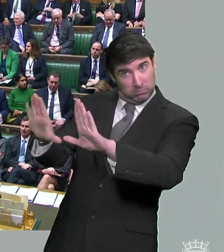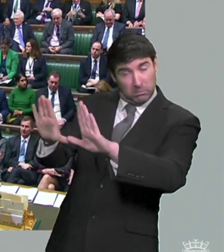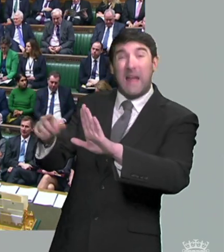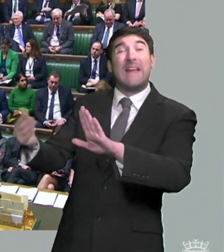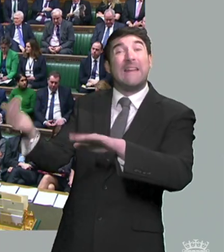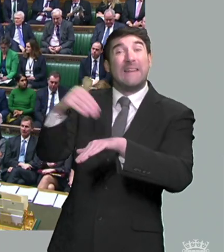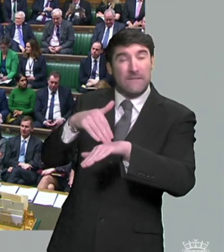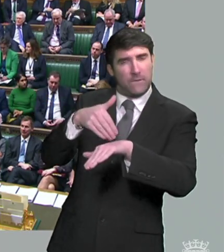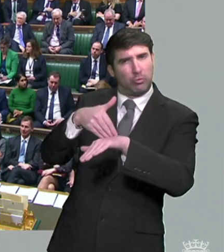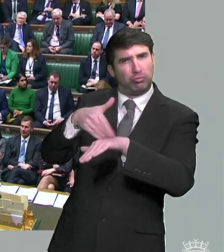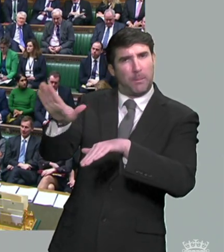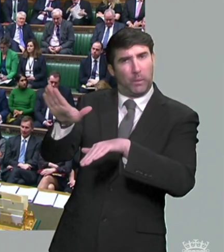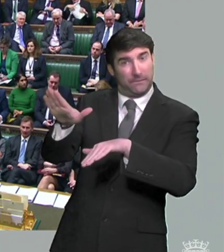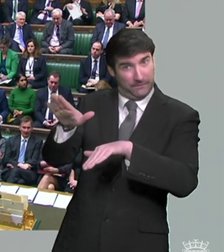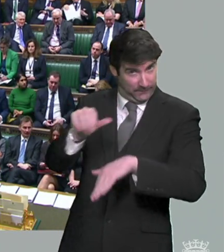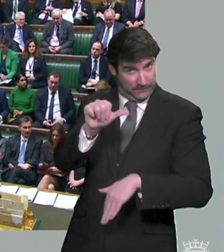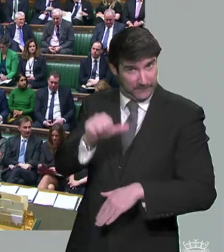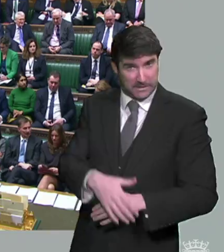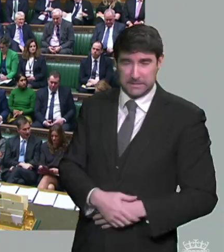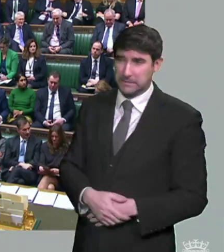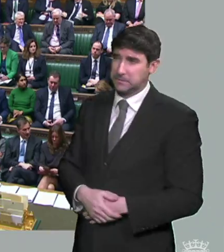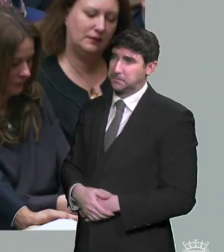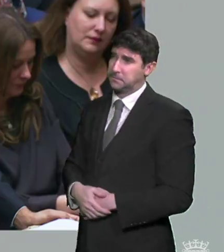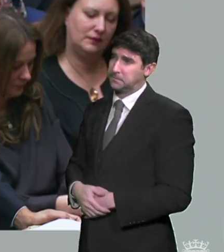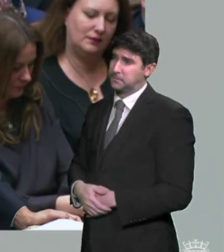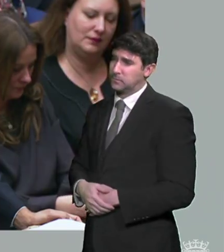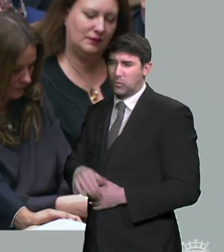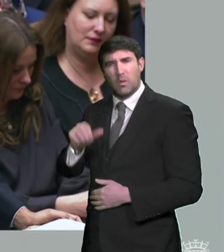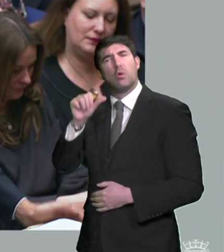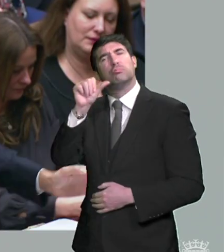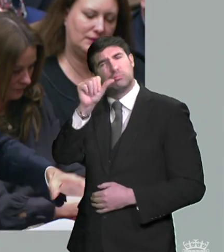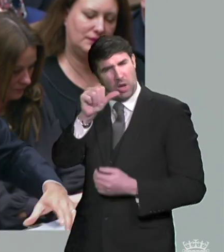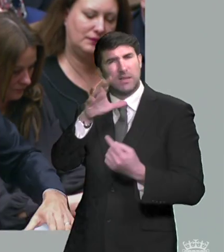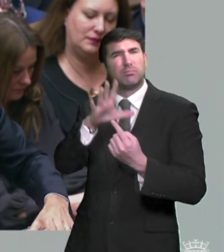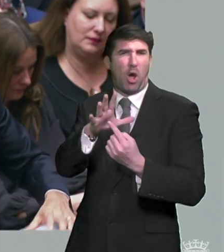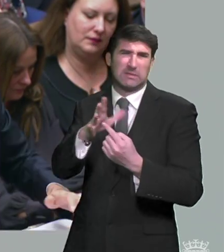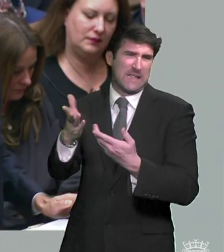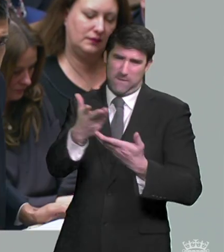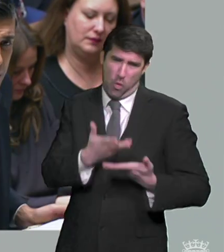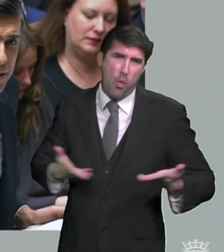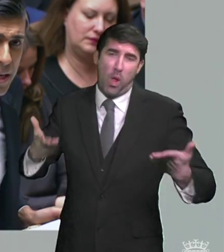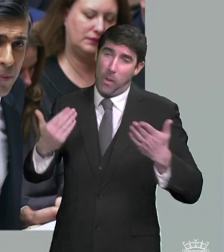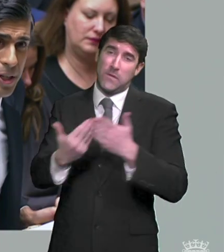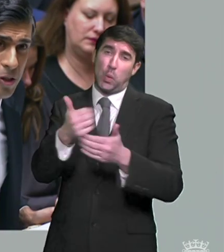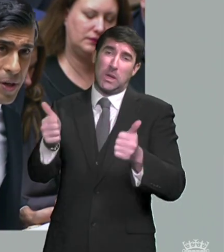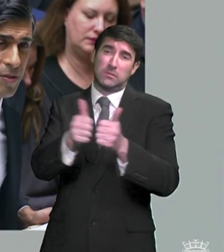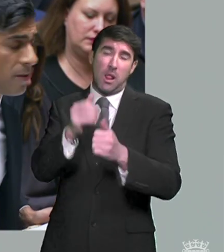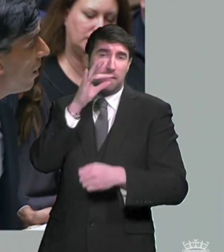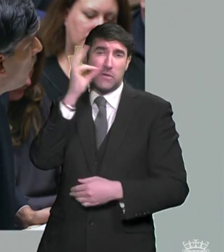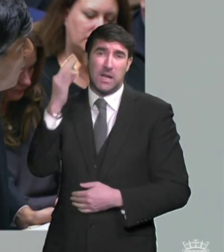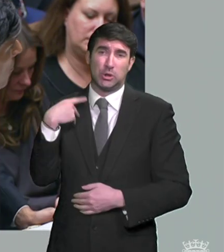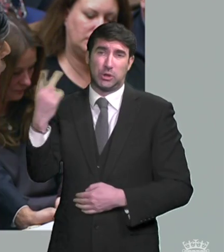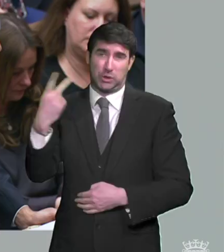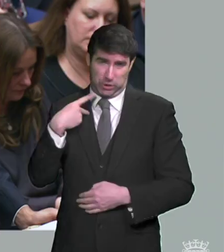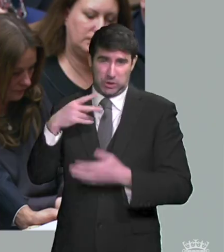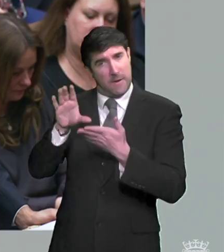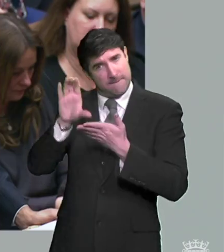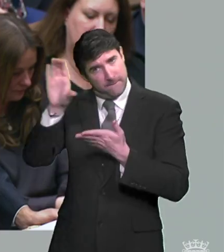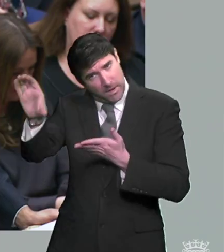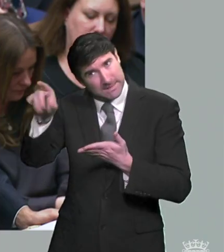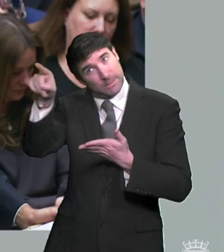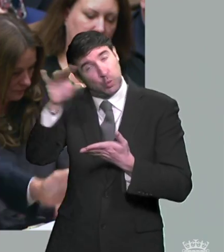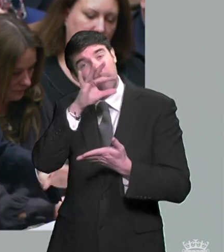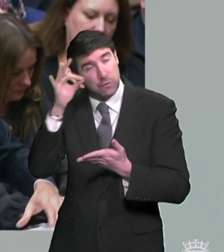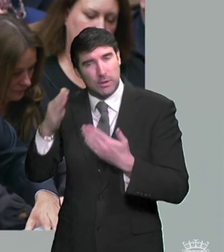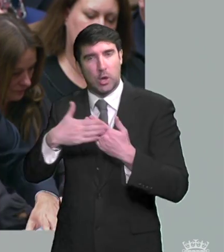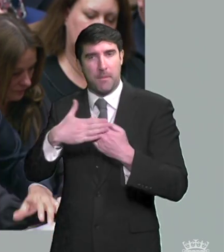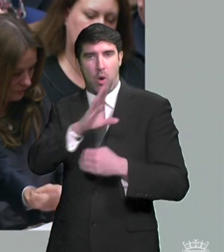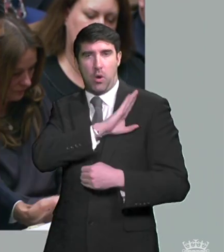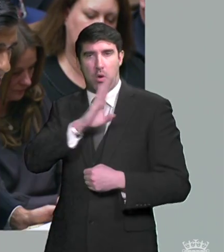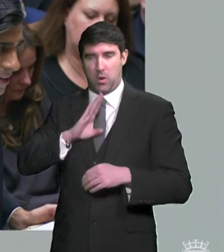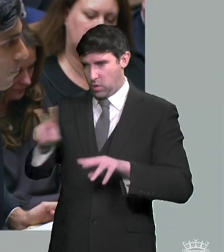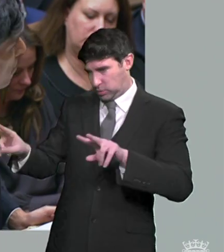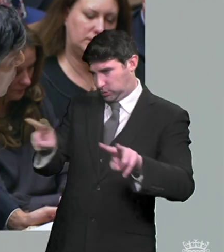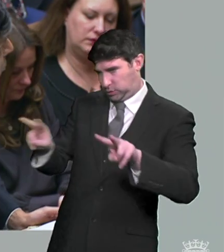My honourable Friend is right that that is a priority for all our constituents, and he is right to highlight our new deal with France, which increases funded patrols on French beaches by 40%.